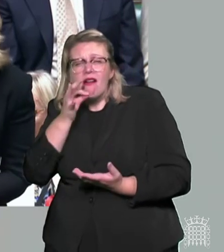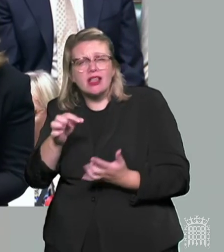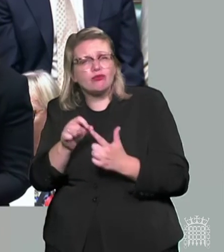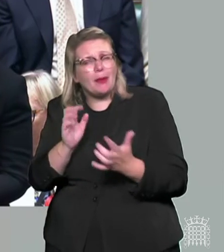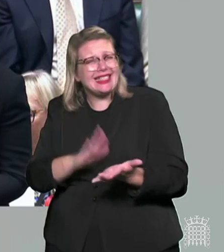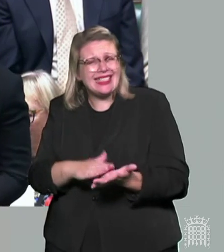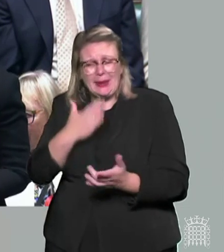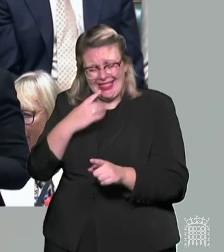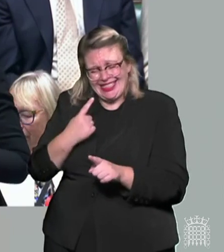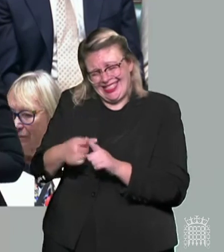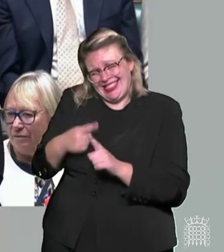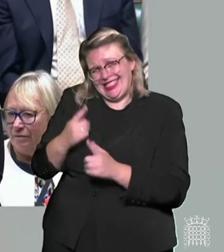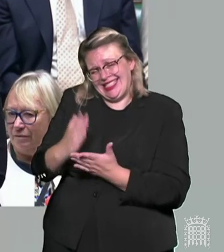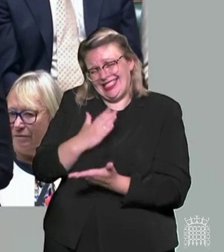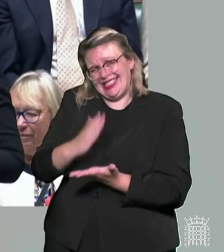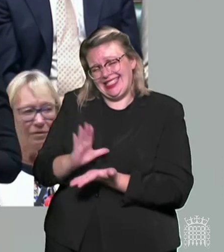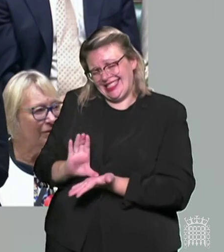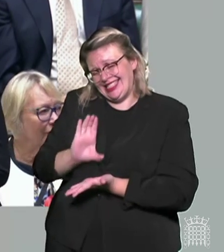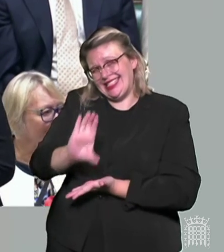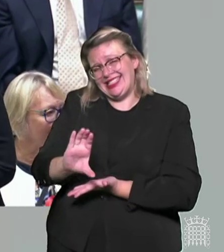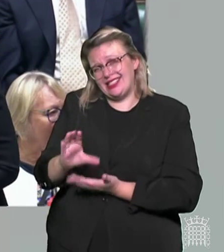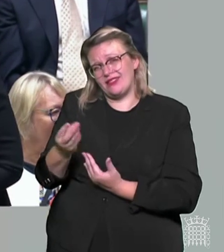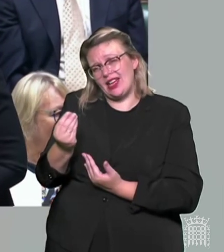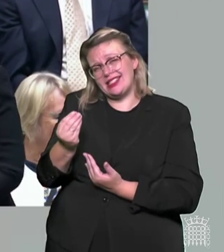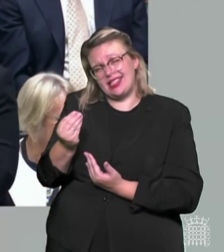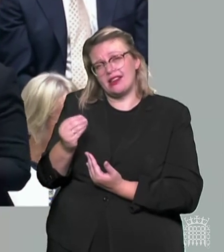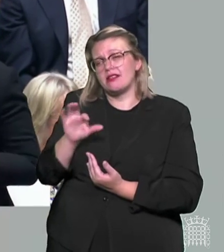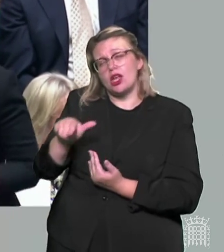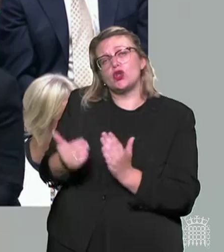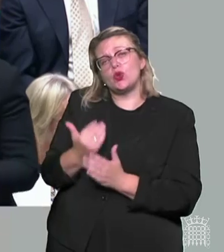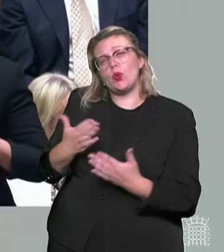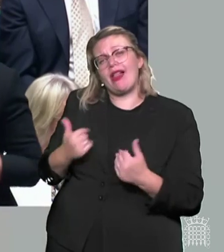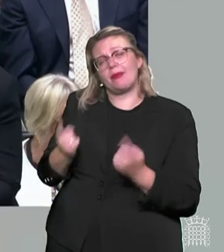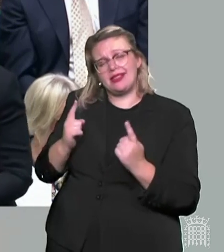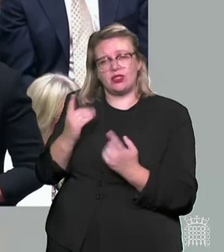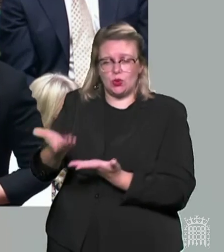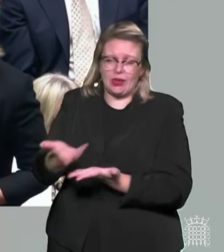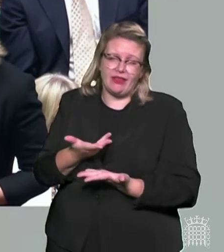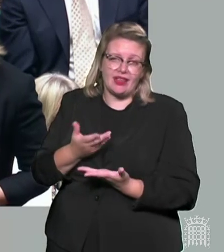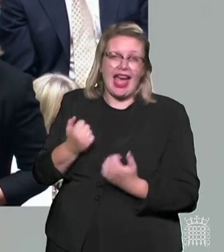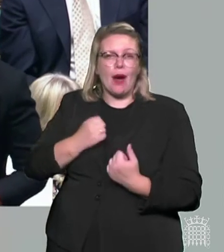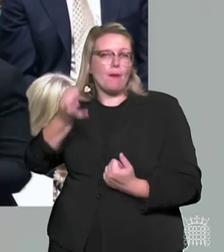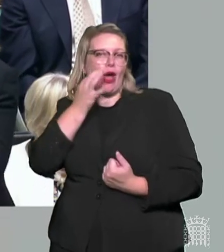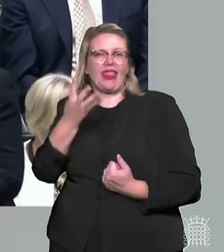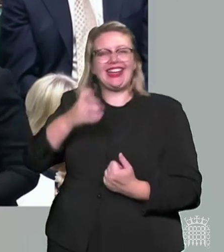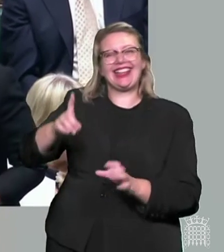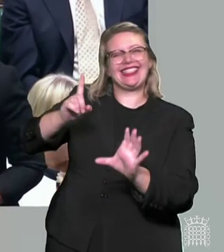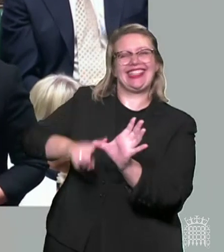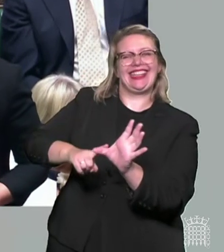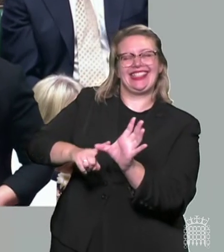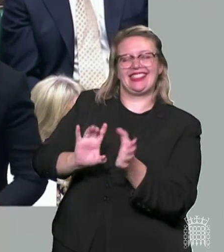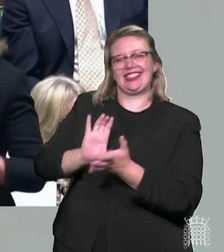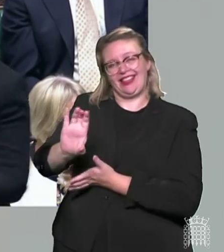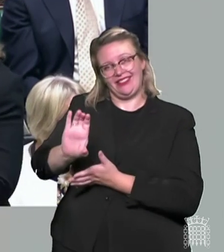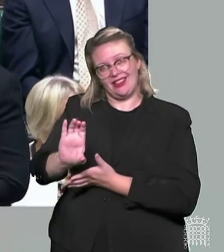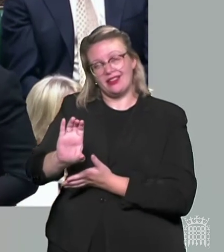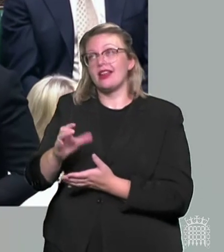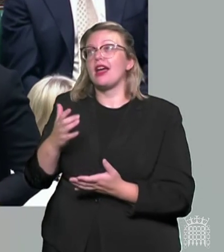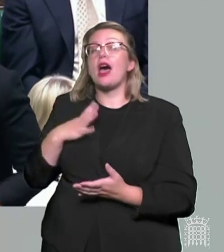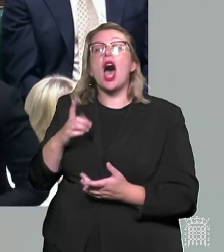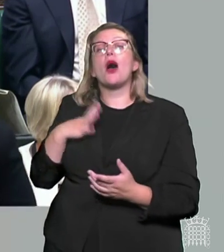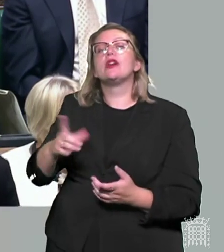Will my right honourable Friend encourage the new Health Secretary to give us the best birthday present ever and, in the words of Cuba Gooding Jr, “Show me the money”?